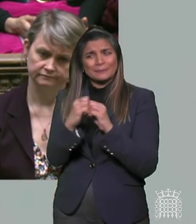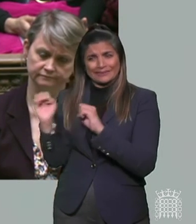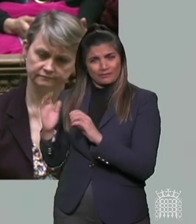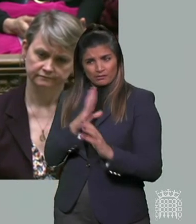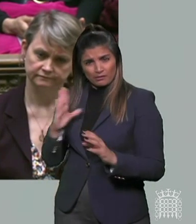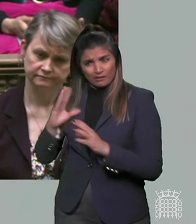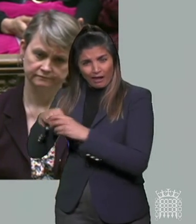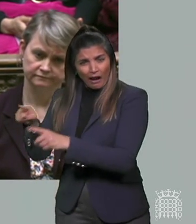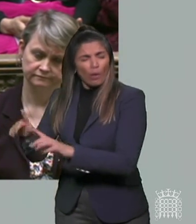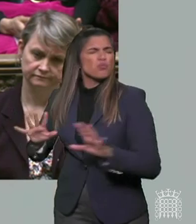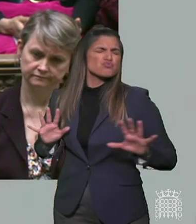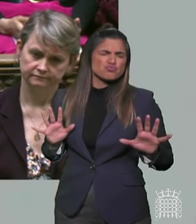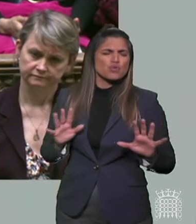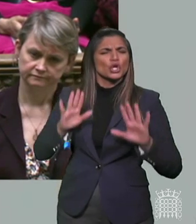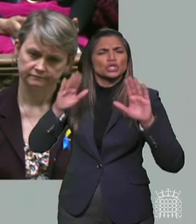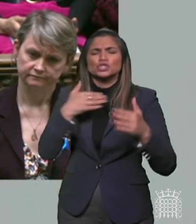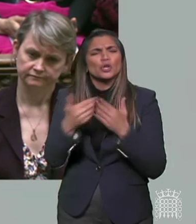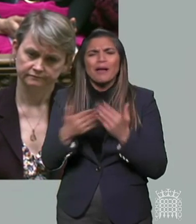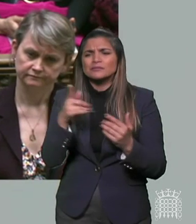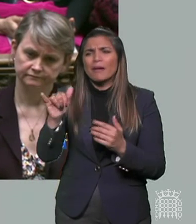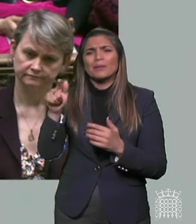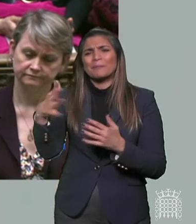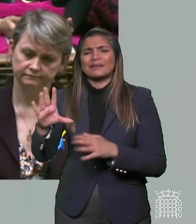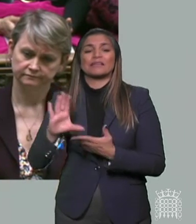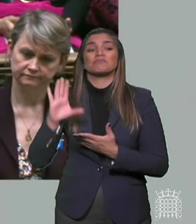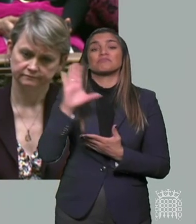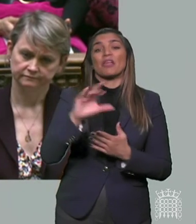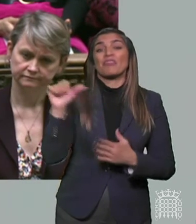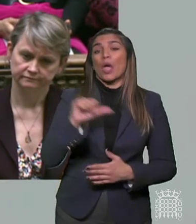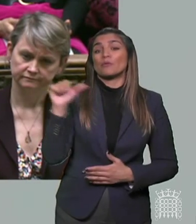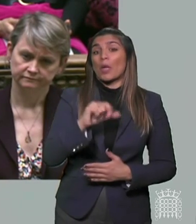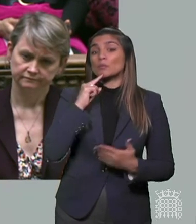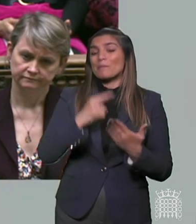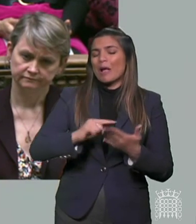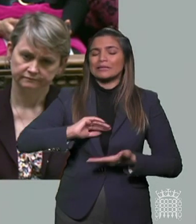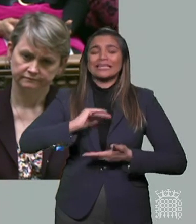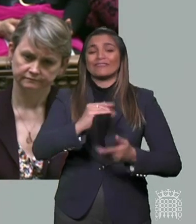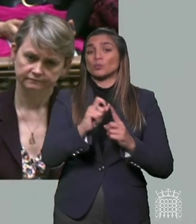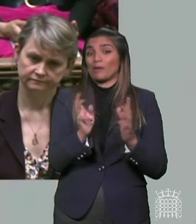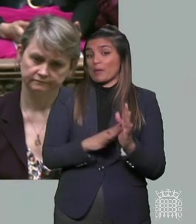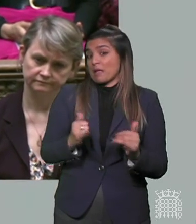It should not matter if he gave the Prime Minister thousands of pounds of gifts.